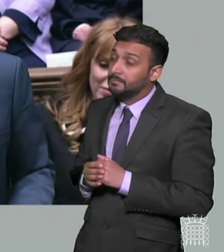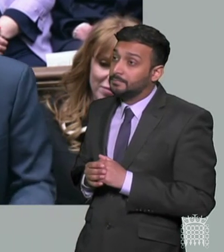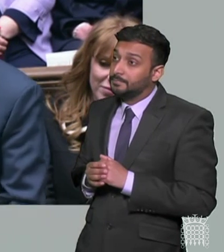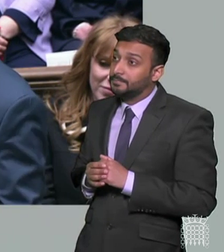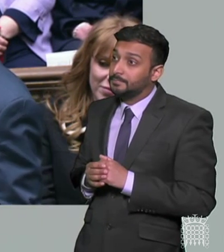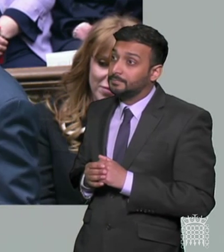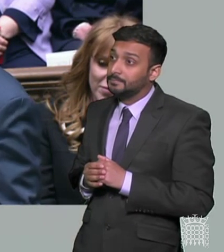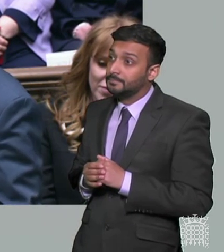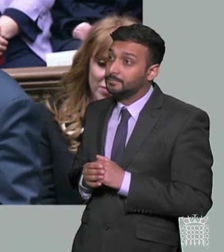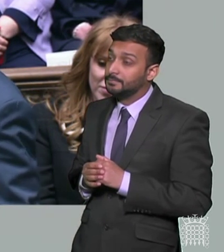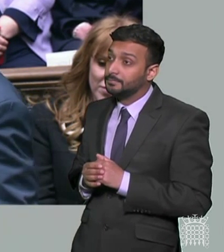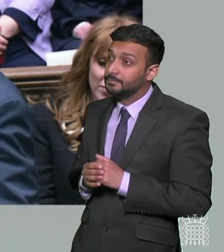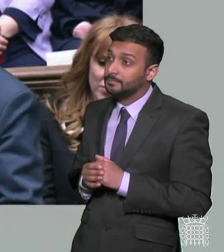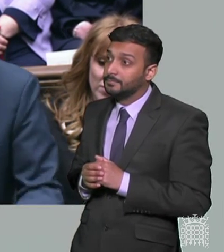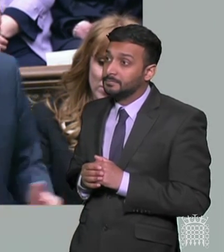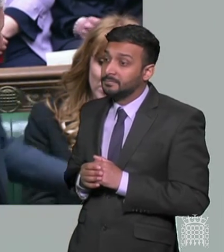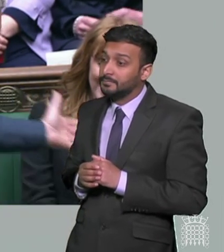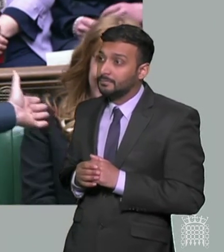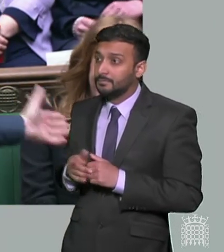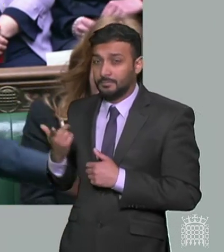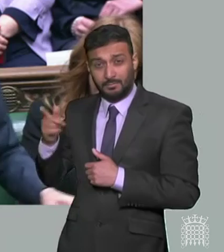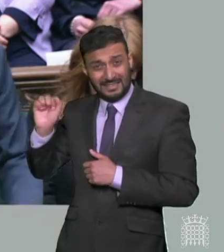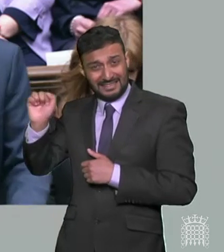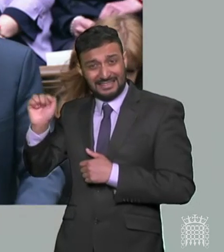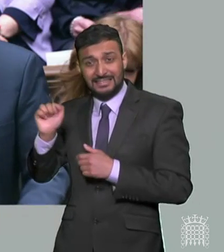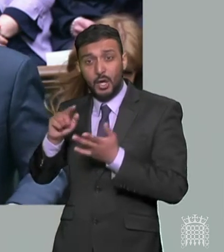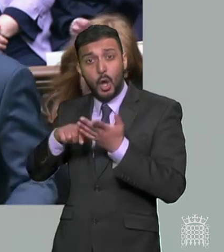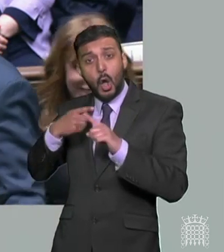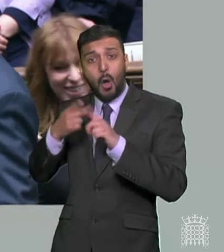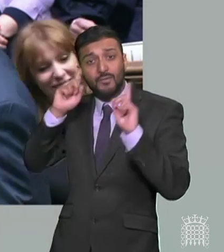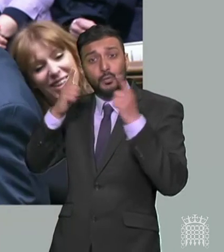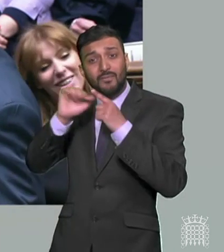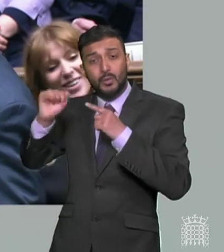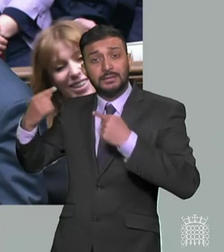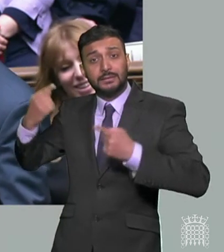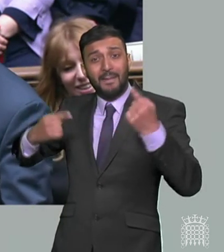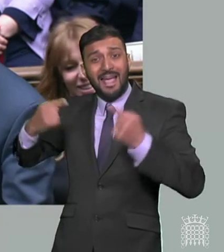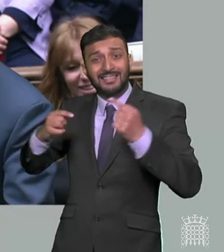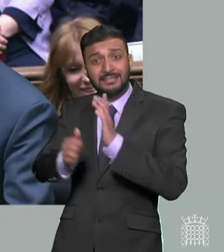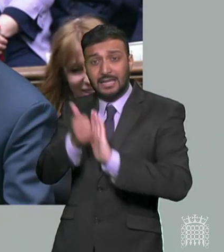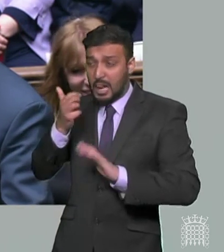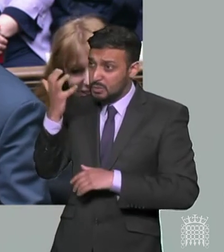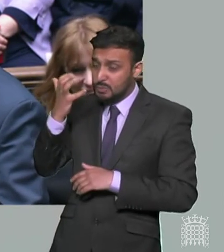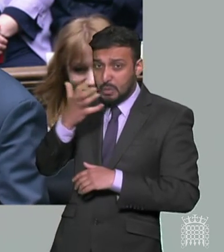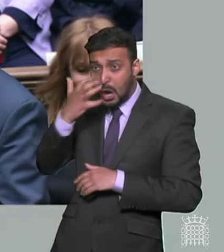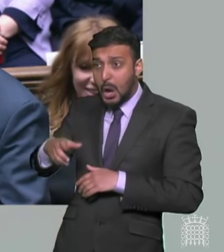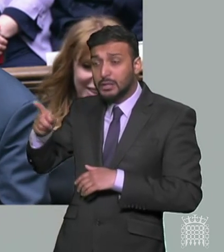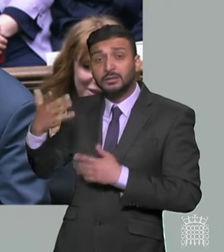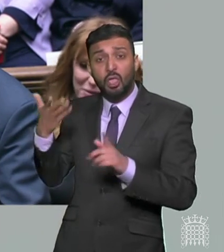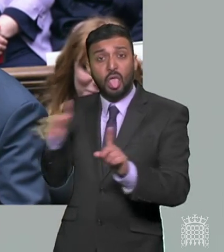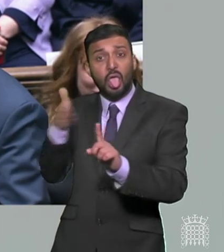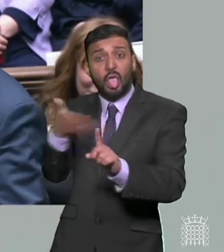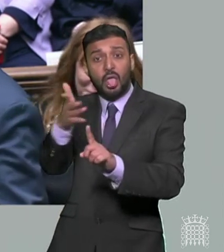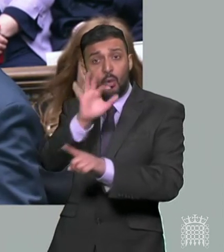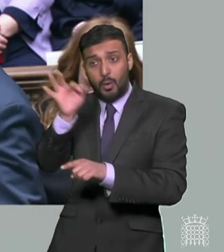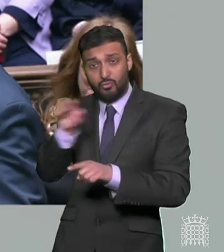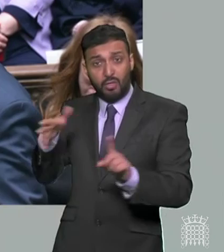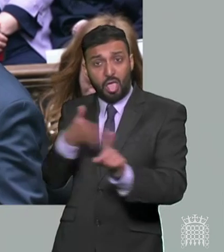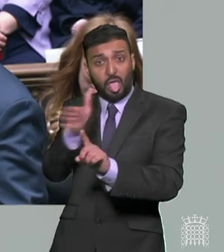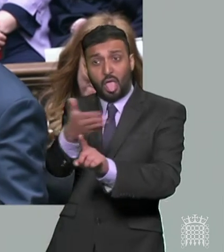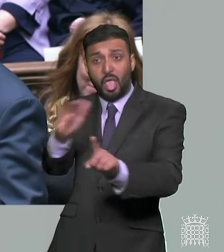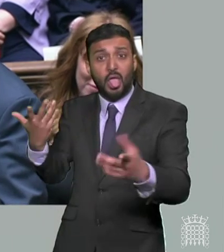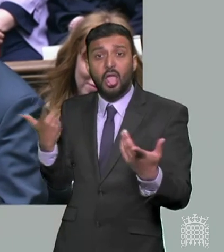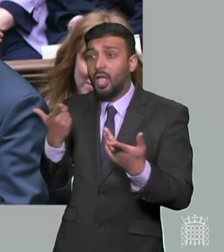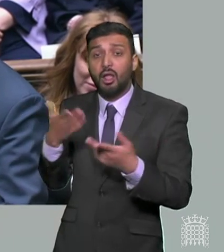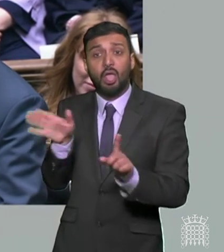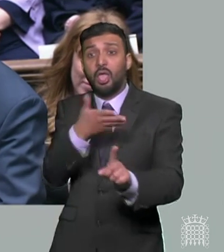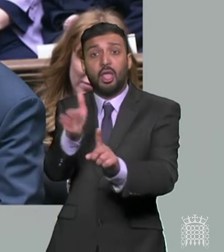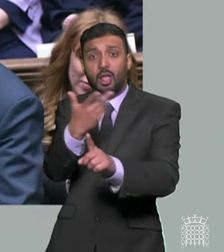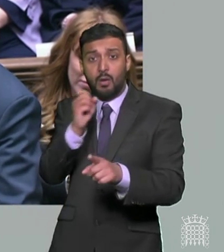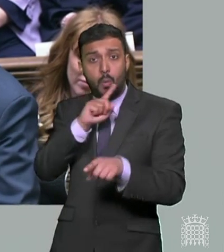These must be the Oxford Union debating skills we have been hearing so much about: failing to answer the question, rambling incoherently, throwing in garbled metaphors.